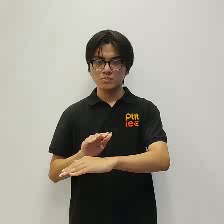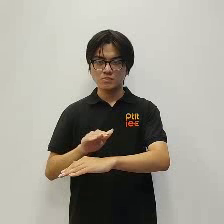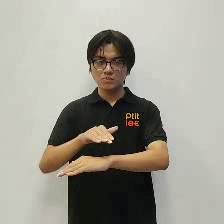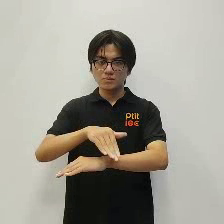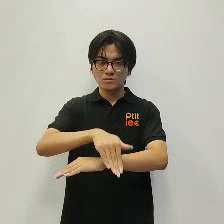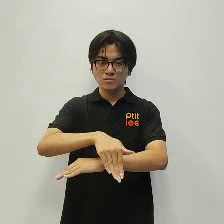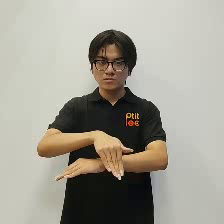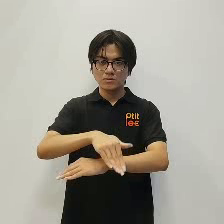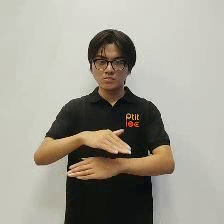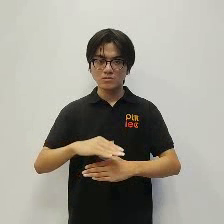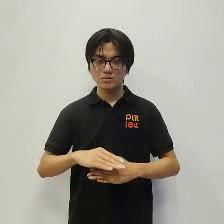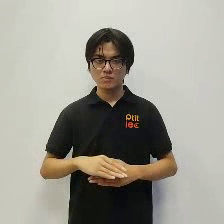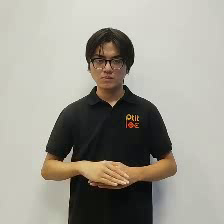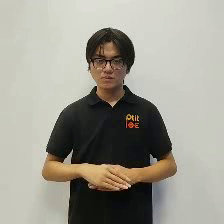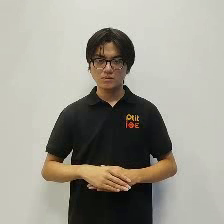Chiều